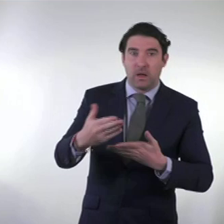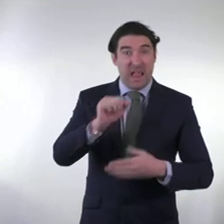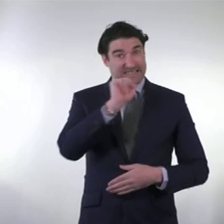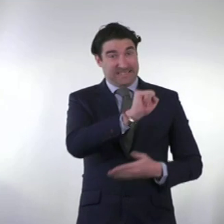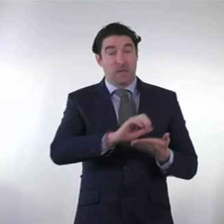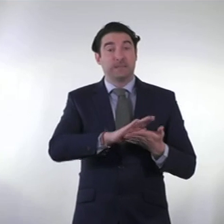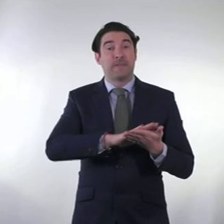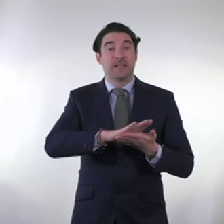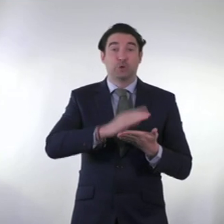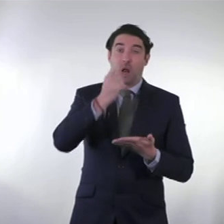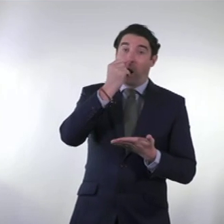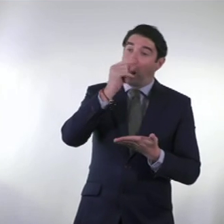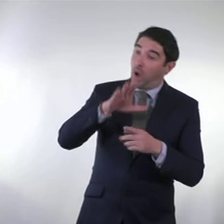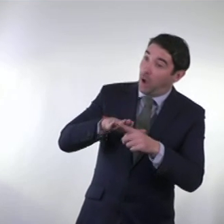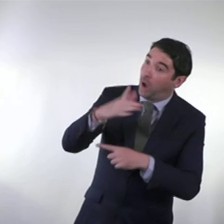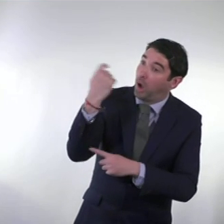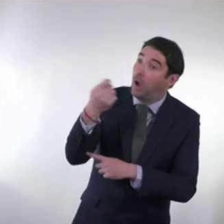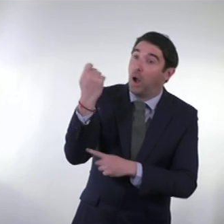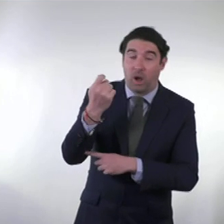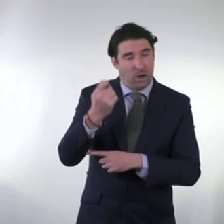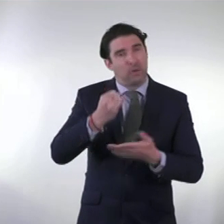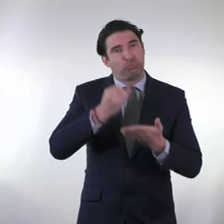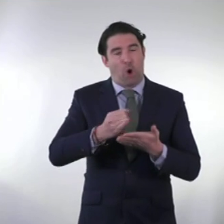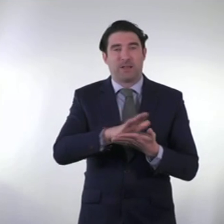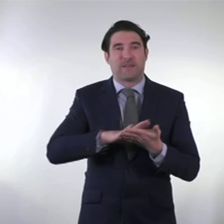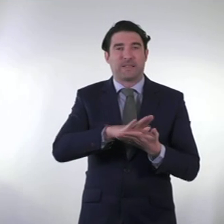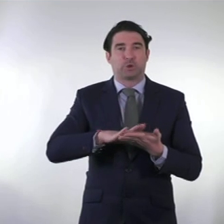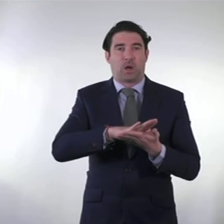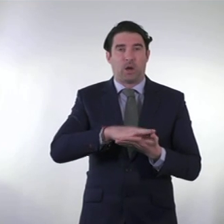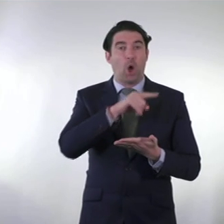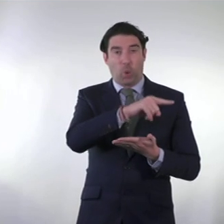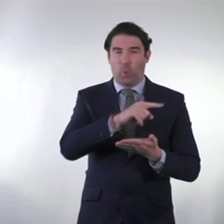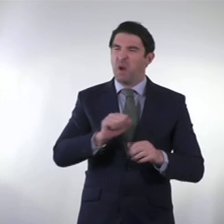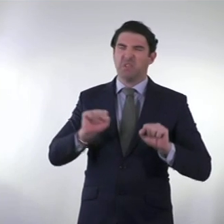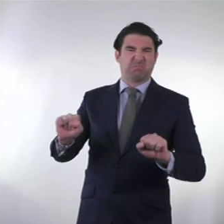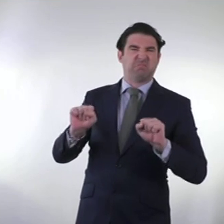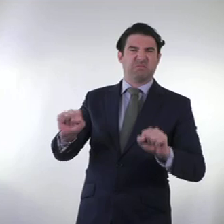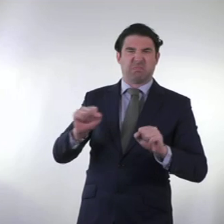There is a gap here, and the Prime Minister should not be so tin-eared to those whose jobs are at risk.